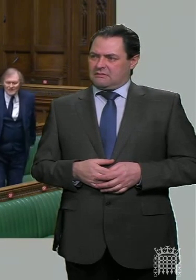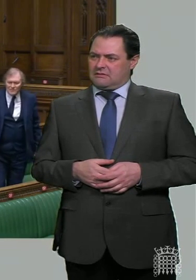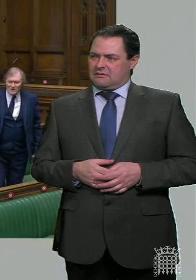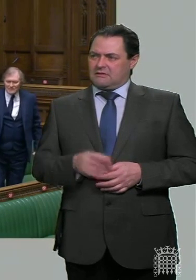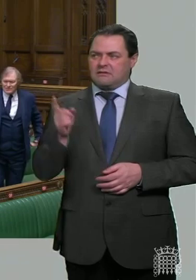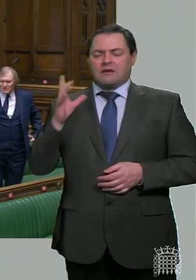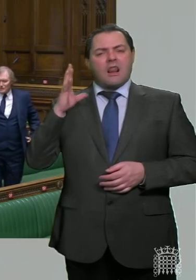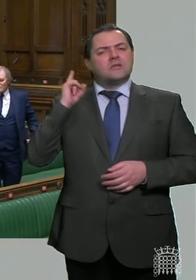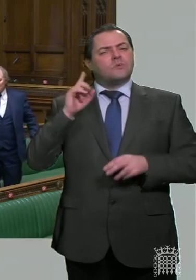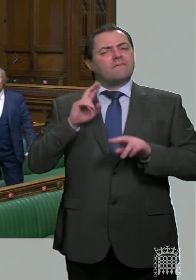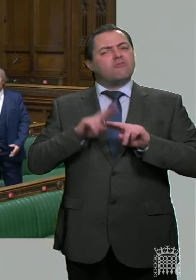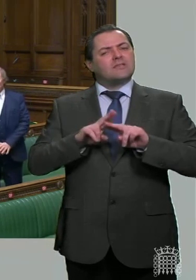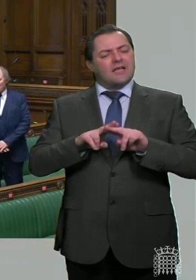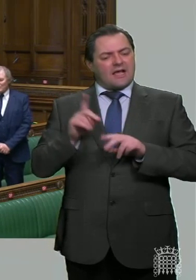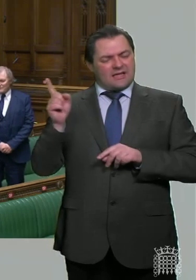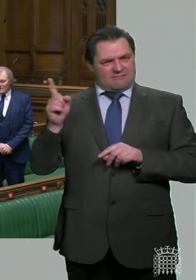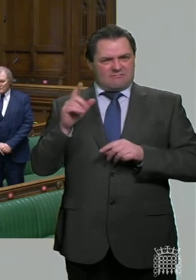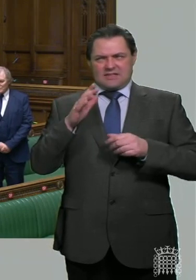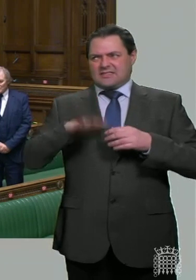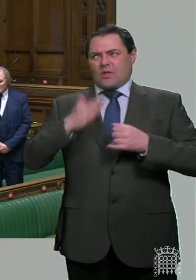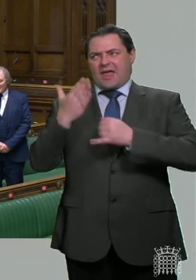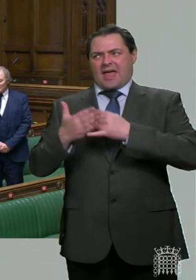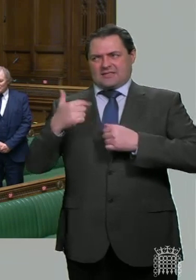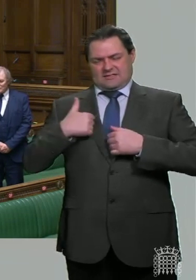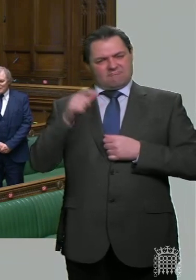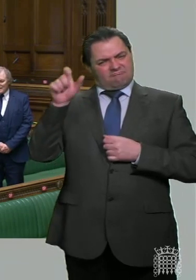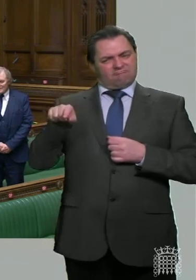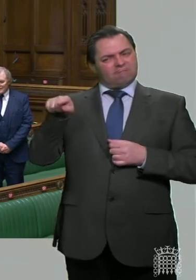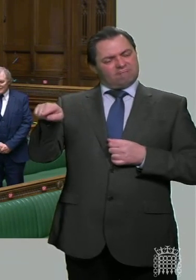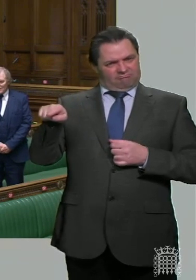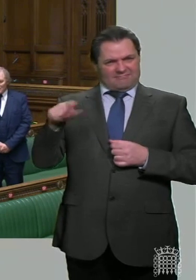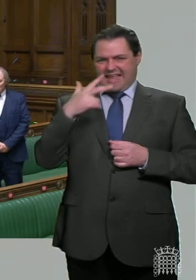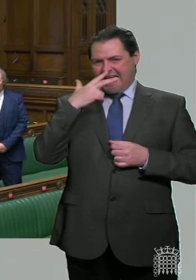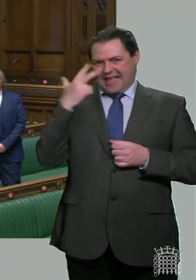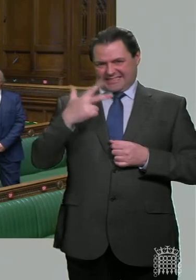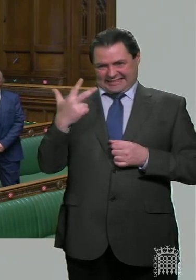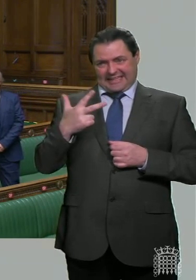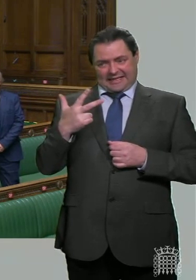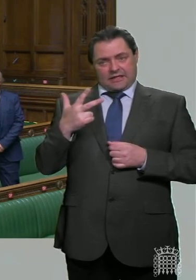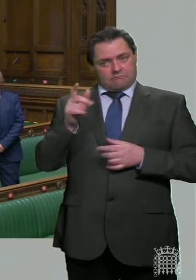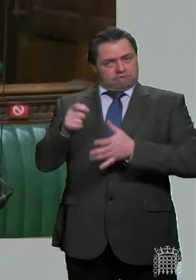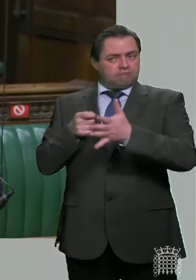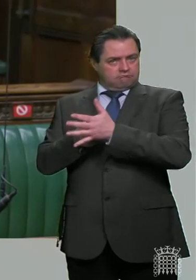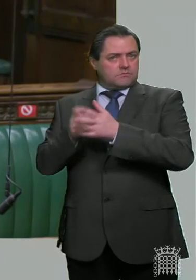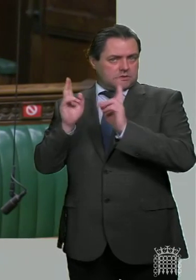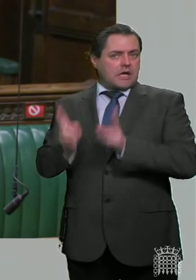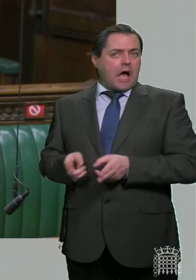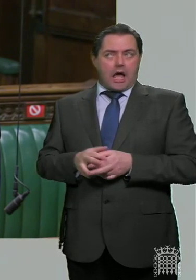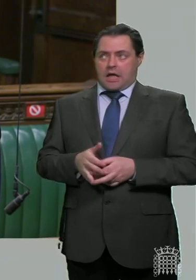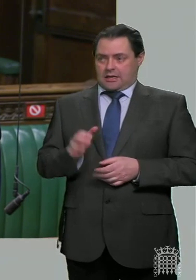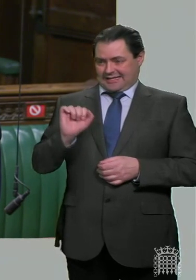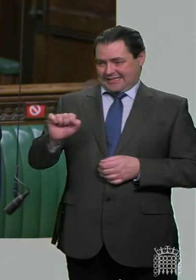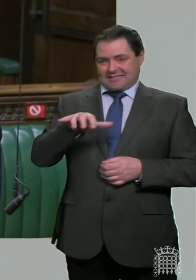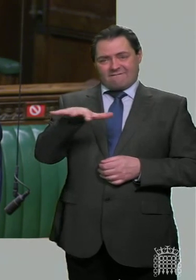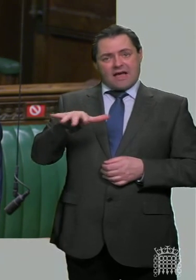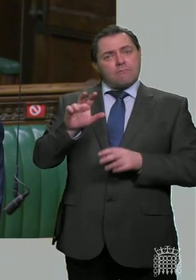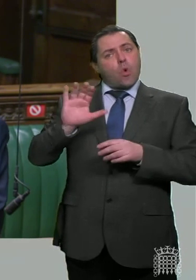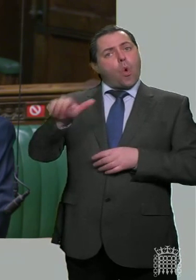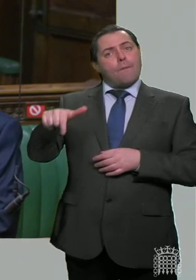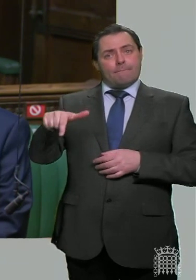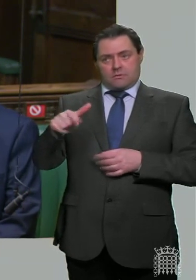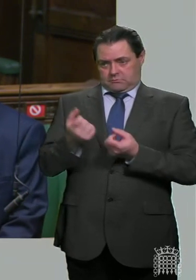Last Friday, my constituent Mr Luke Bellfield, who was aged just 18, was stabbed to death just a few miles from his family home.